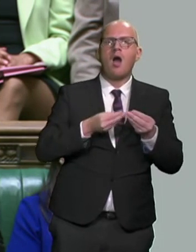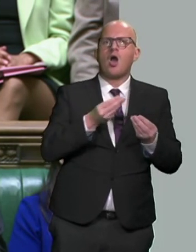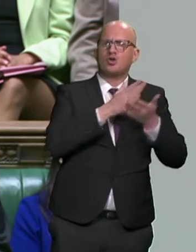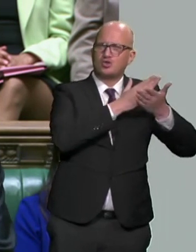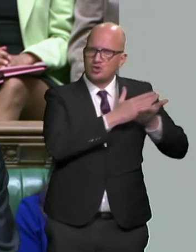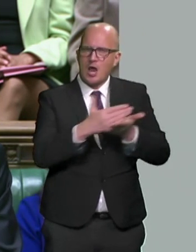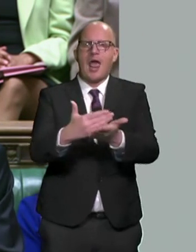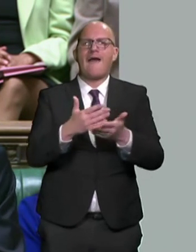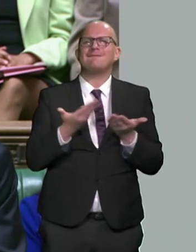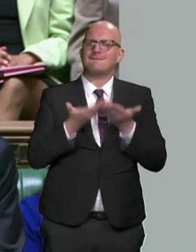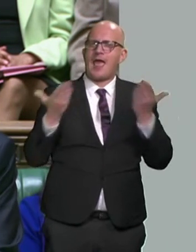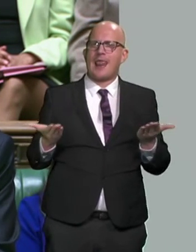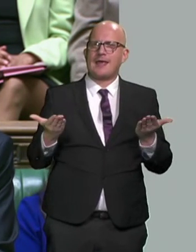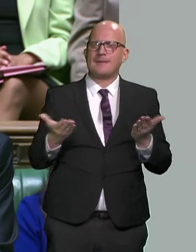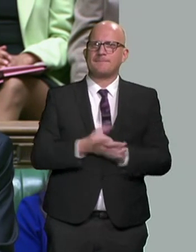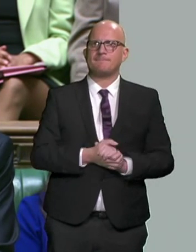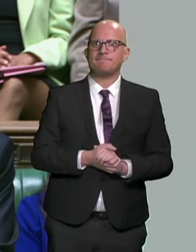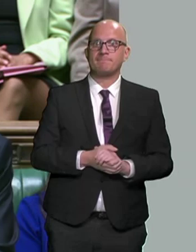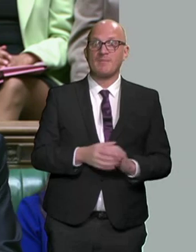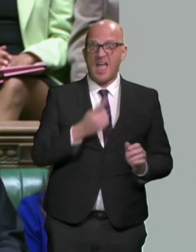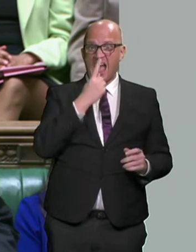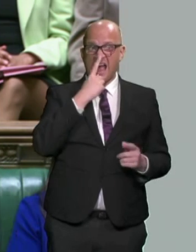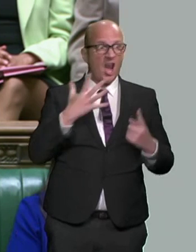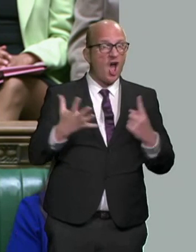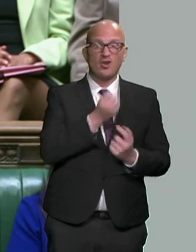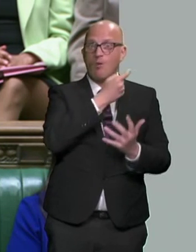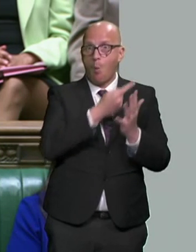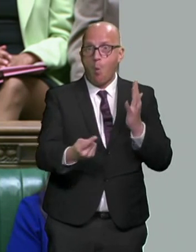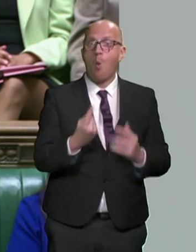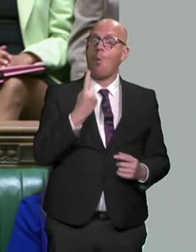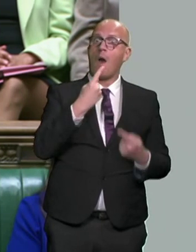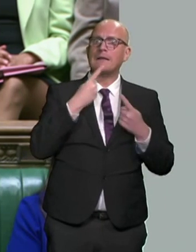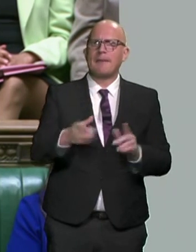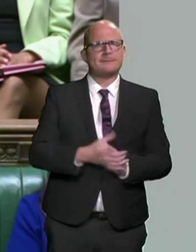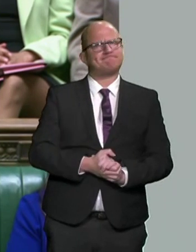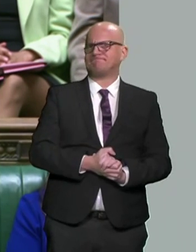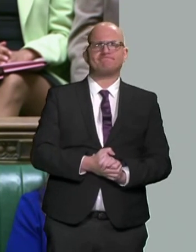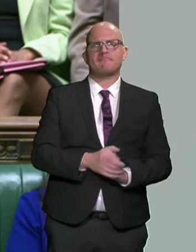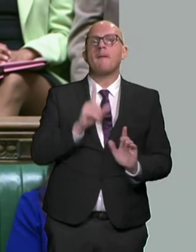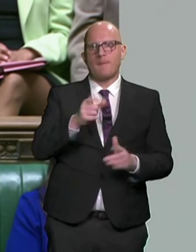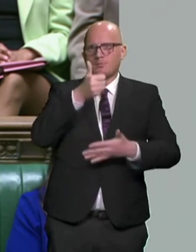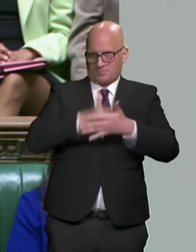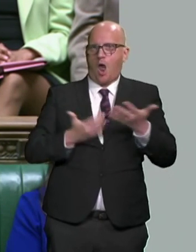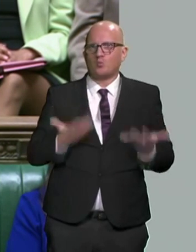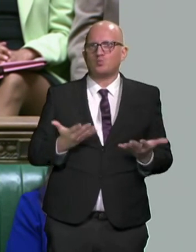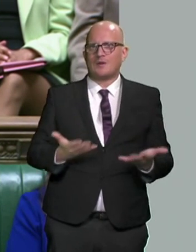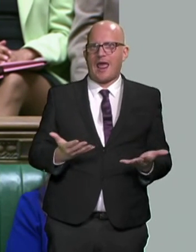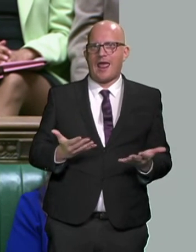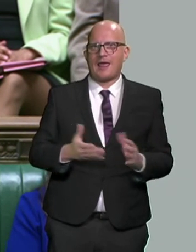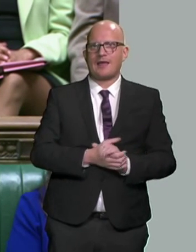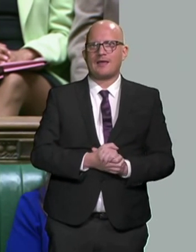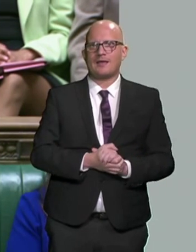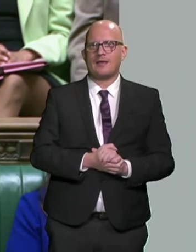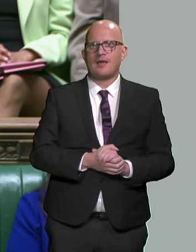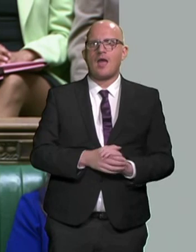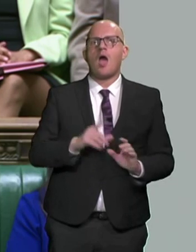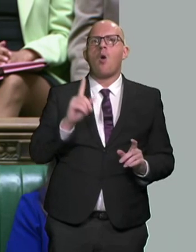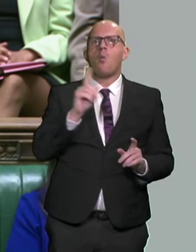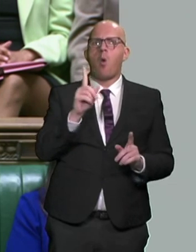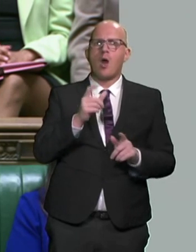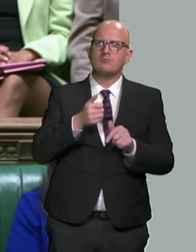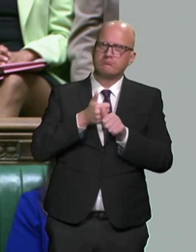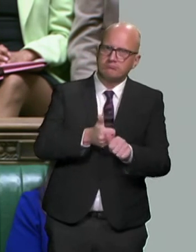That is not the work of any one statement, but it does begin today, and with one of our most important levers: the tax system.